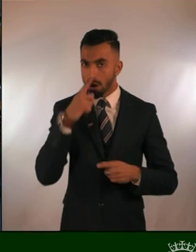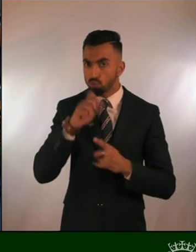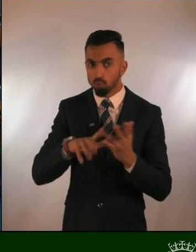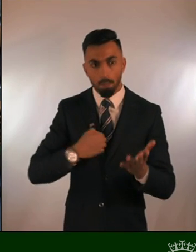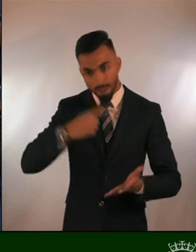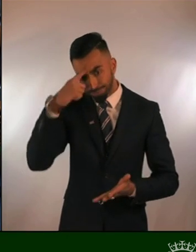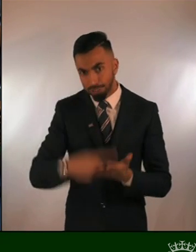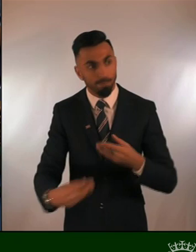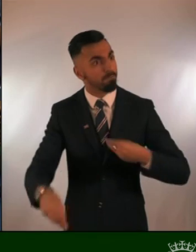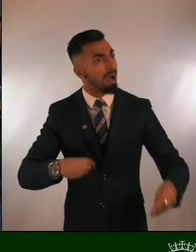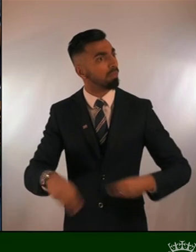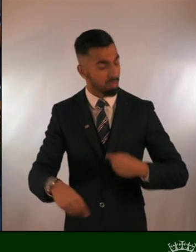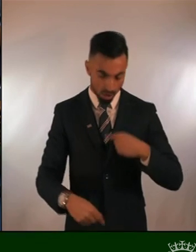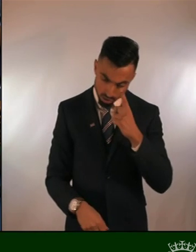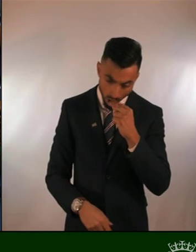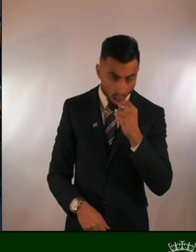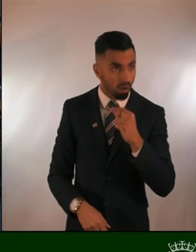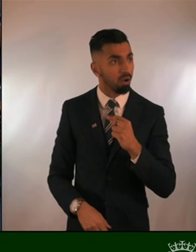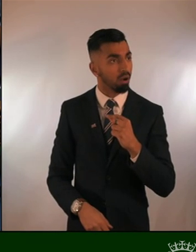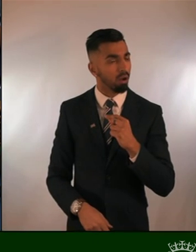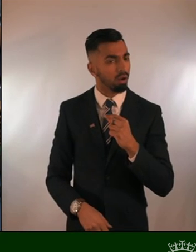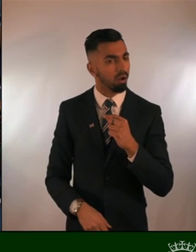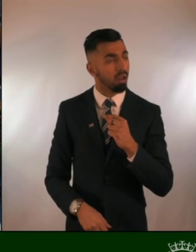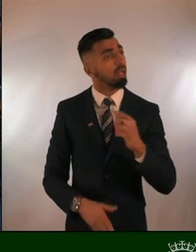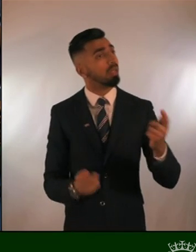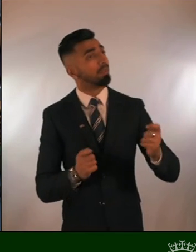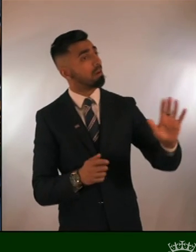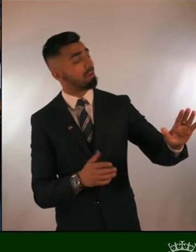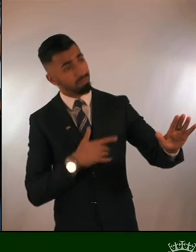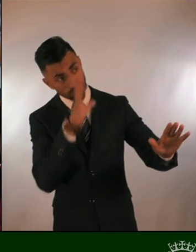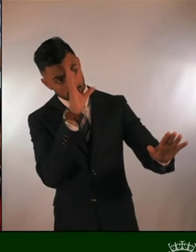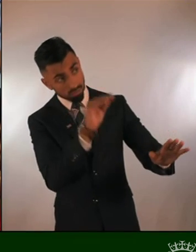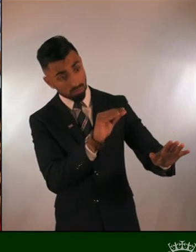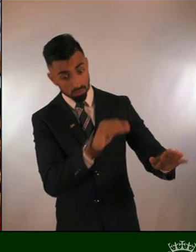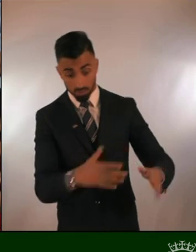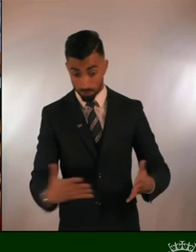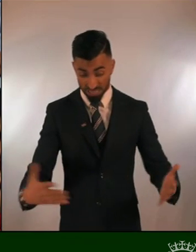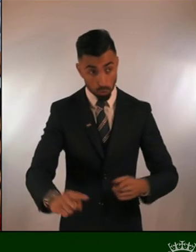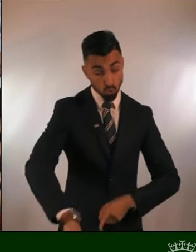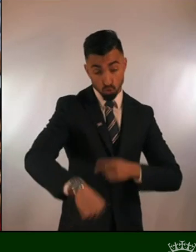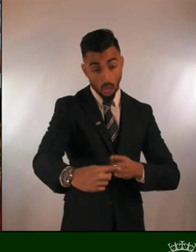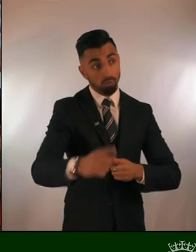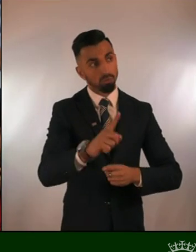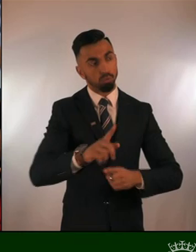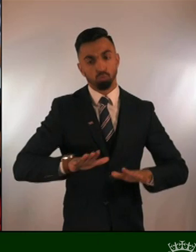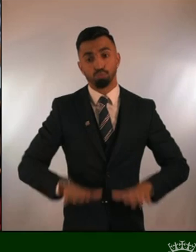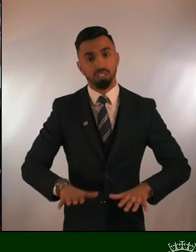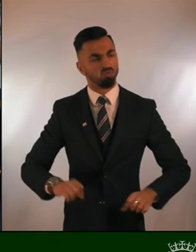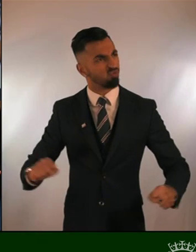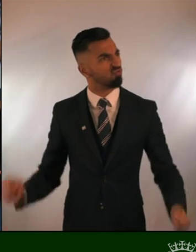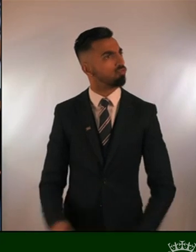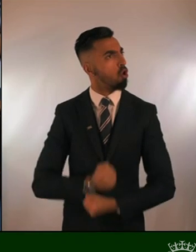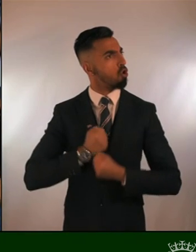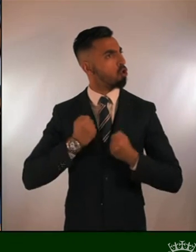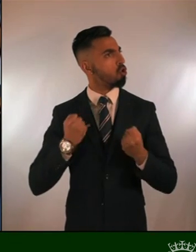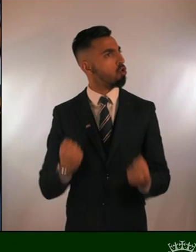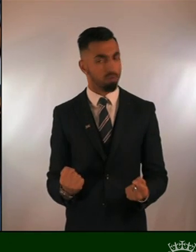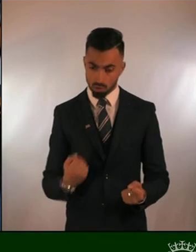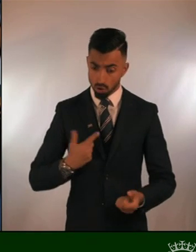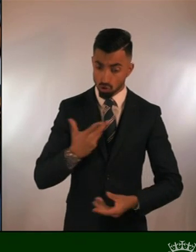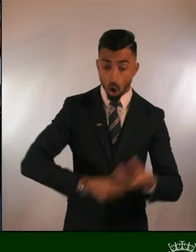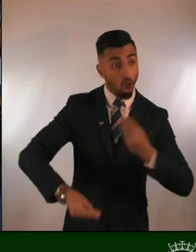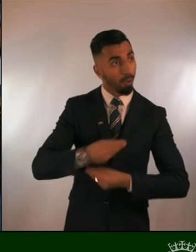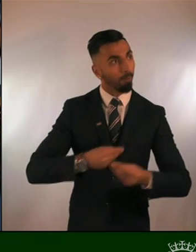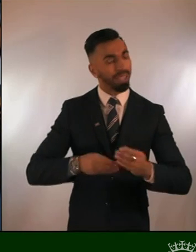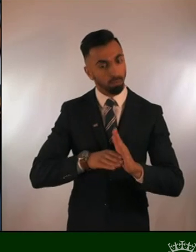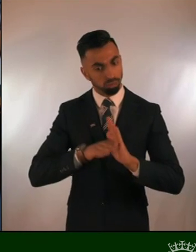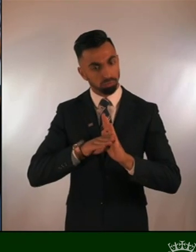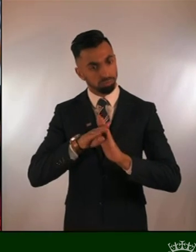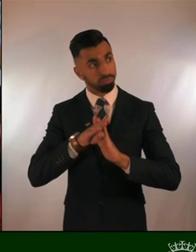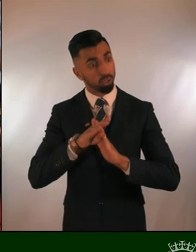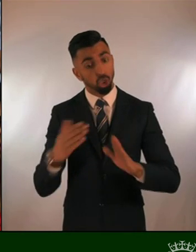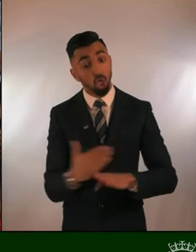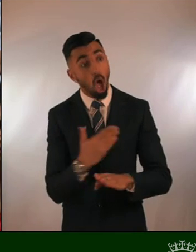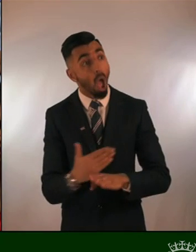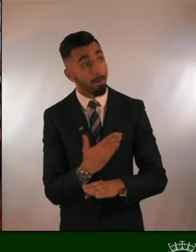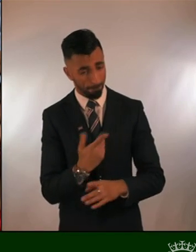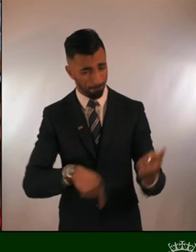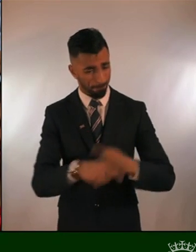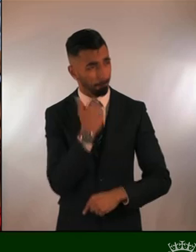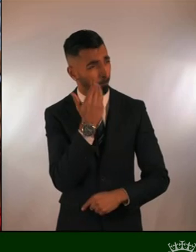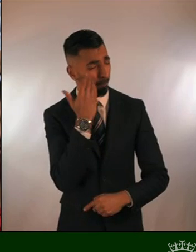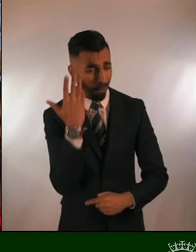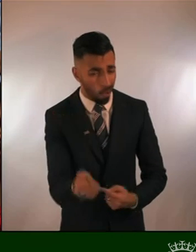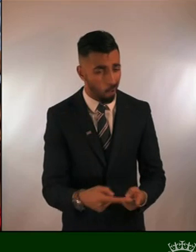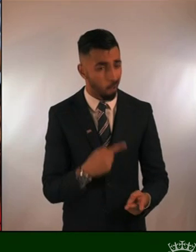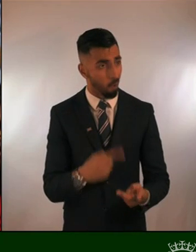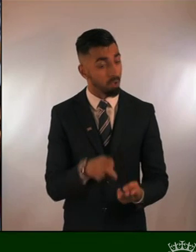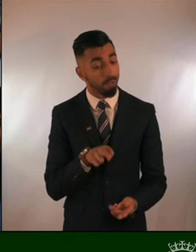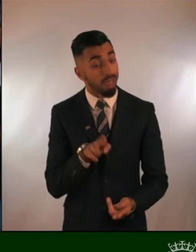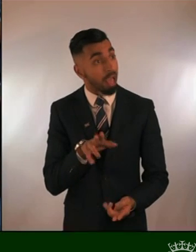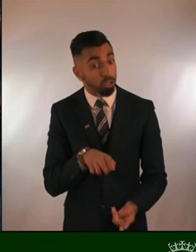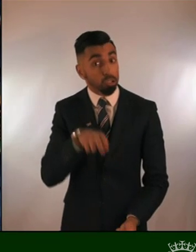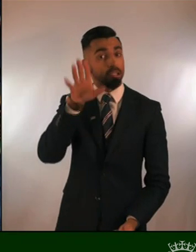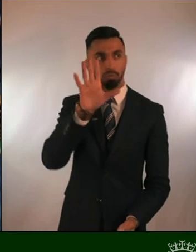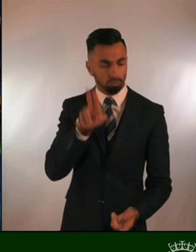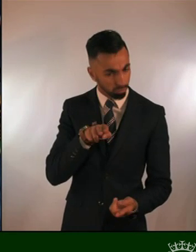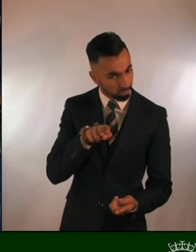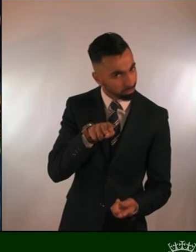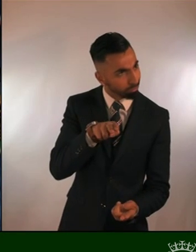Madam Deputy Speaker, as we enter a period of challenge, we start from a position of strength: the economy growing, more jobs, higher wages, stable inflation and sound public finances.